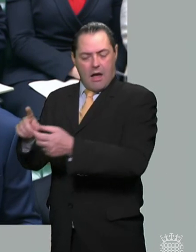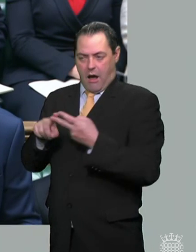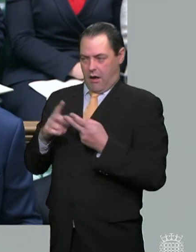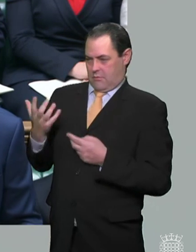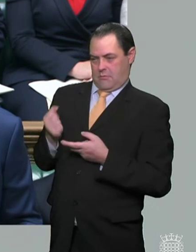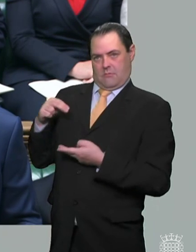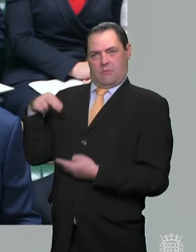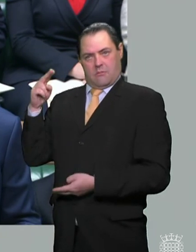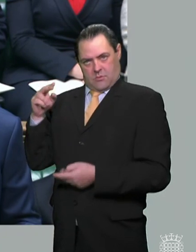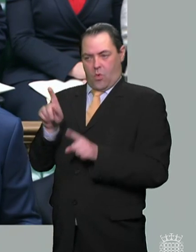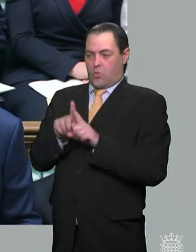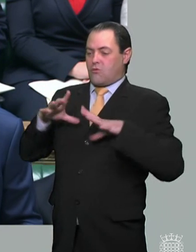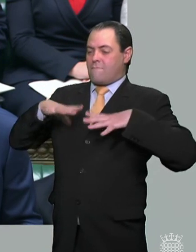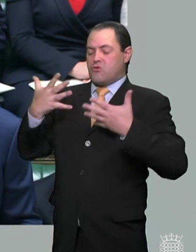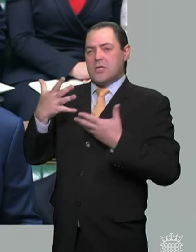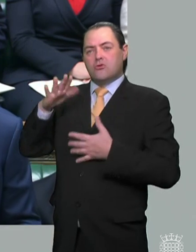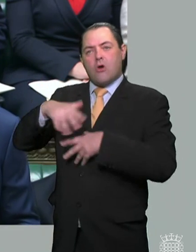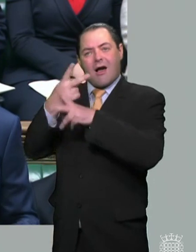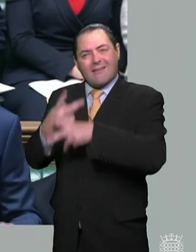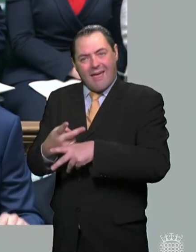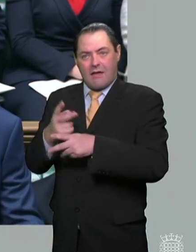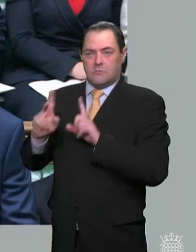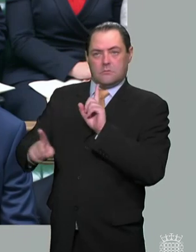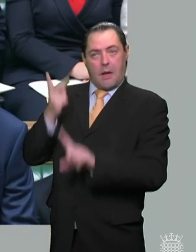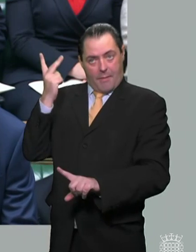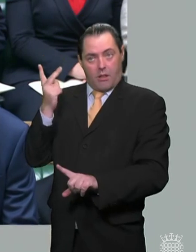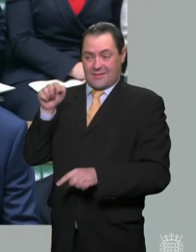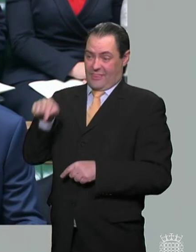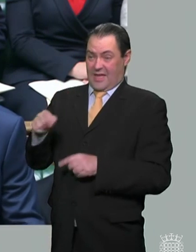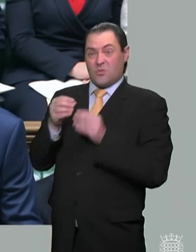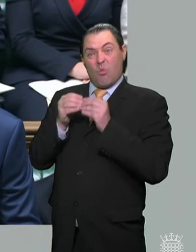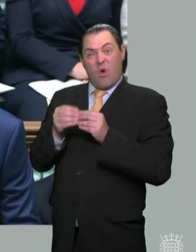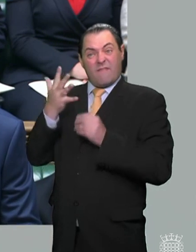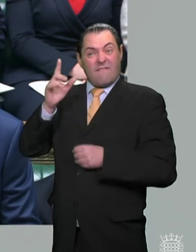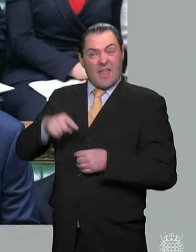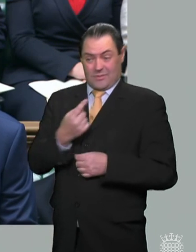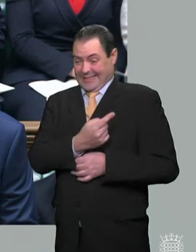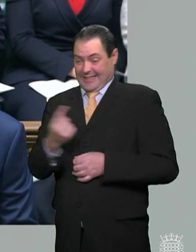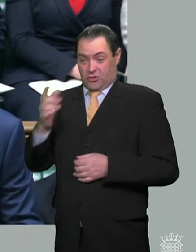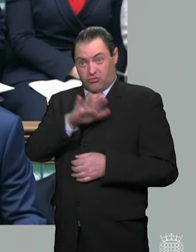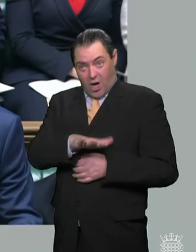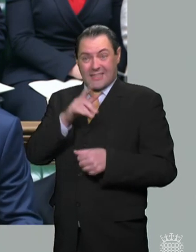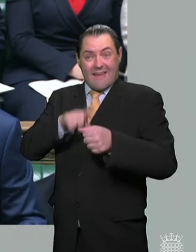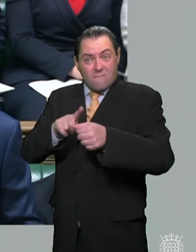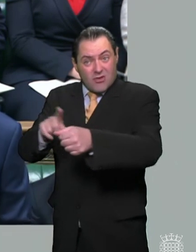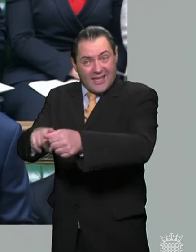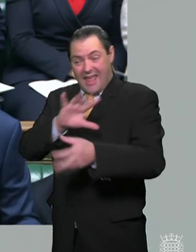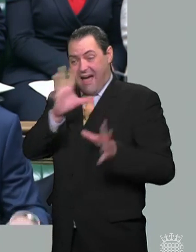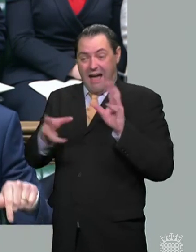We have doubled free childcare for working parents, worth up to £5,000 for every child every year.